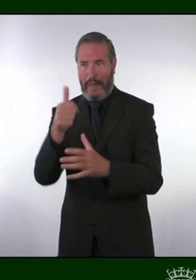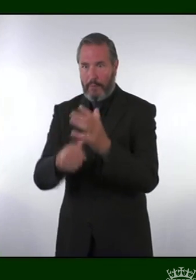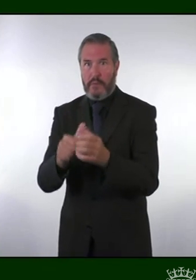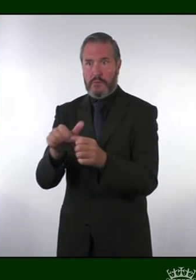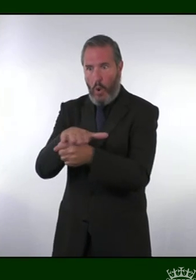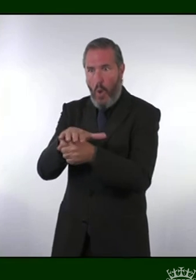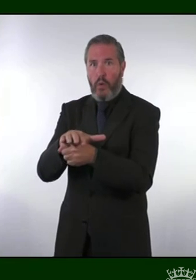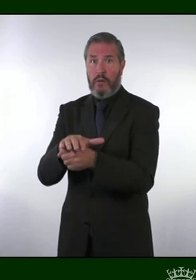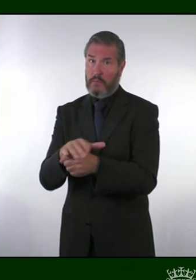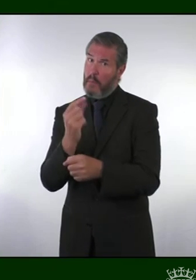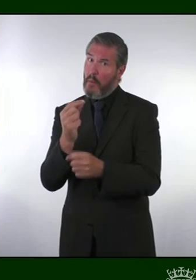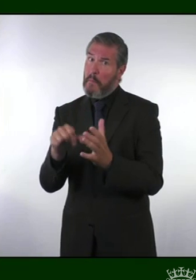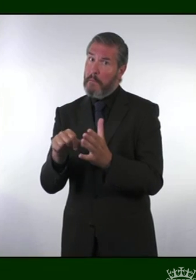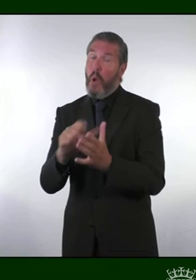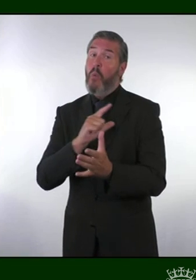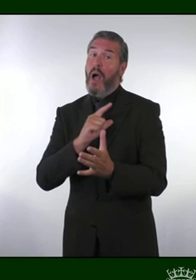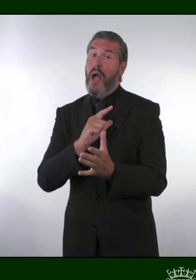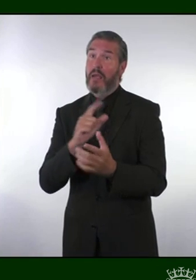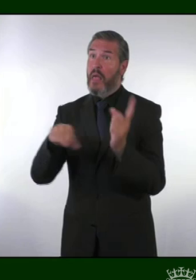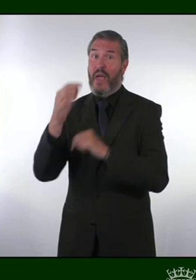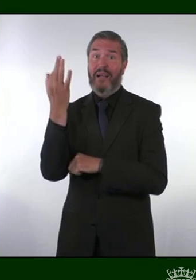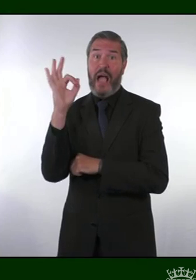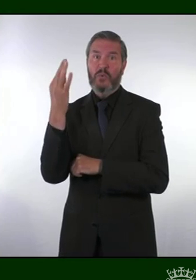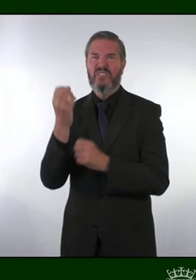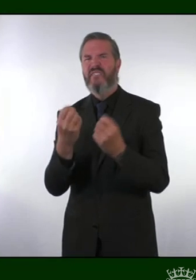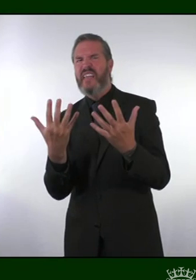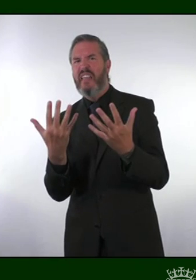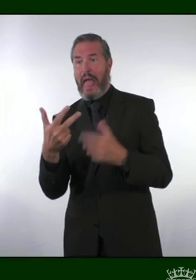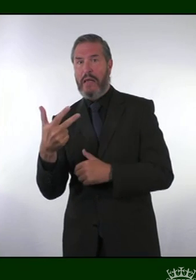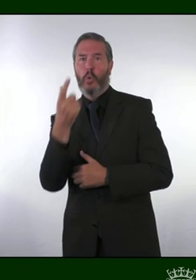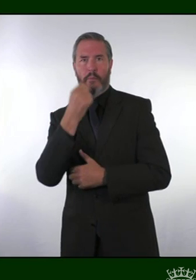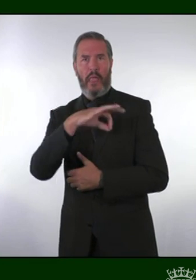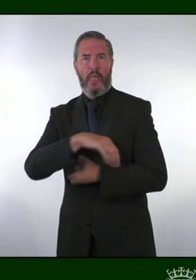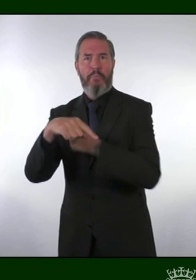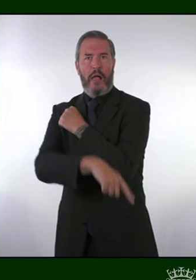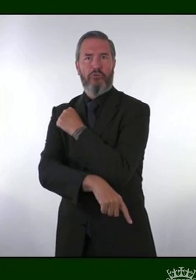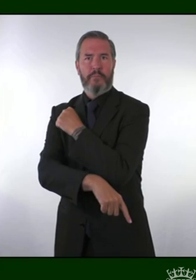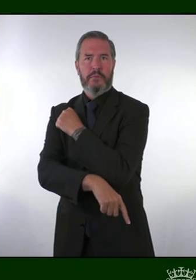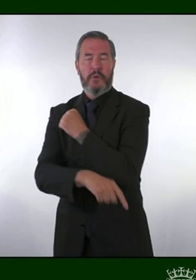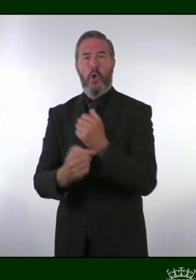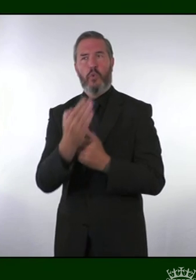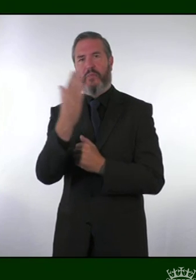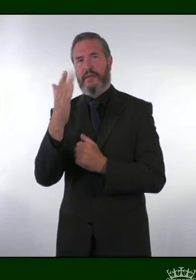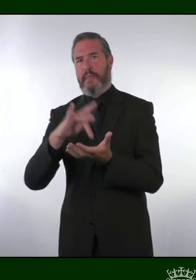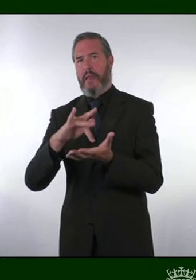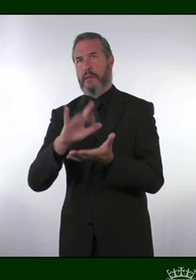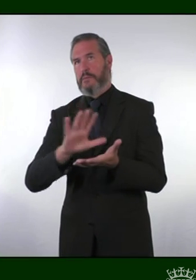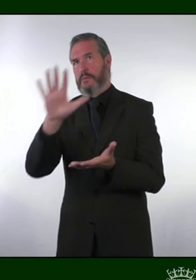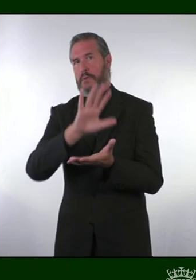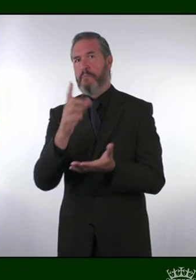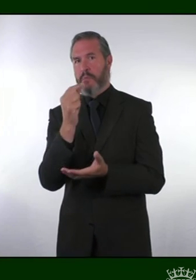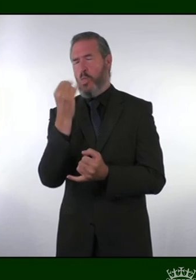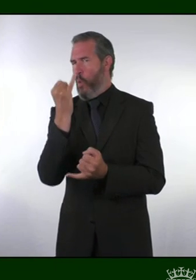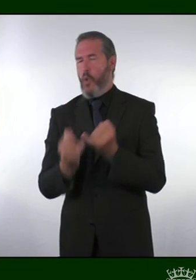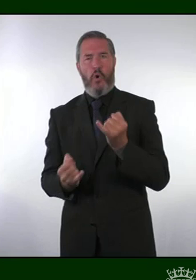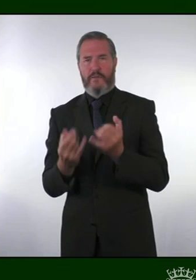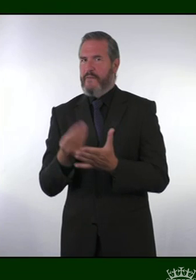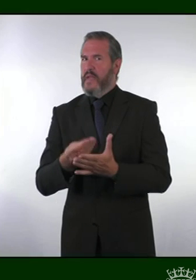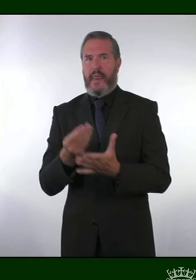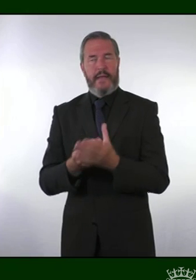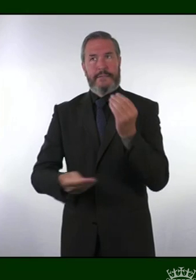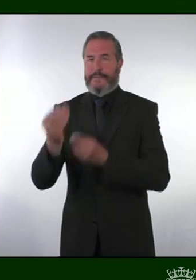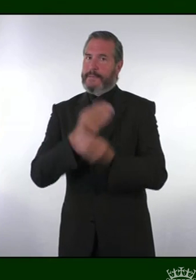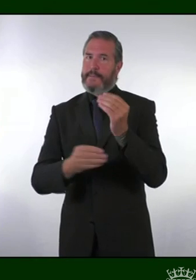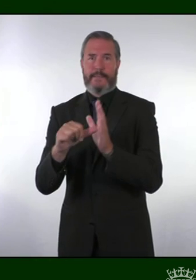There is a report today that eight out of 10 councils face bankruptcy or cutting services, with many of those in the north-east and midlands, where, as the Prime Minister knows, there are the worst affected areas for covid-19.